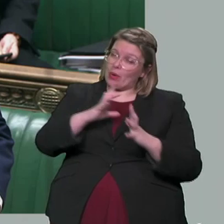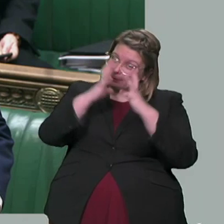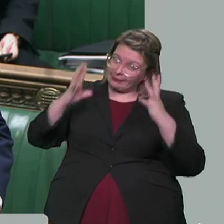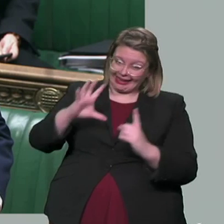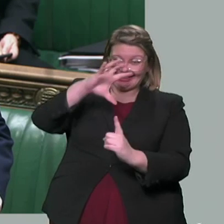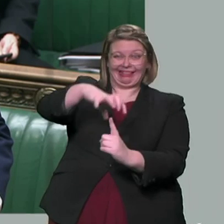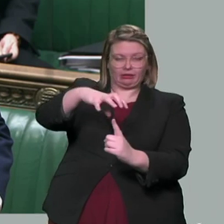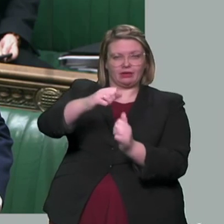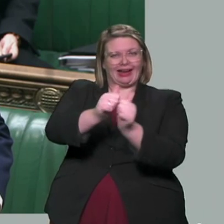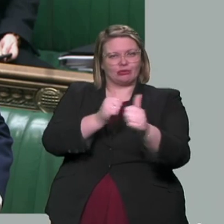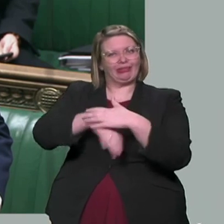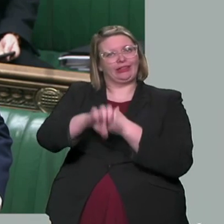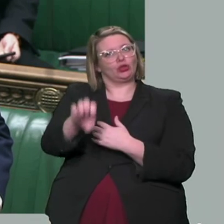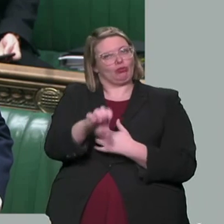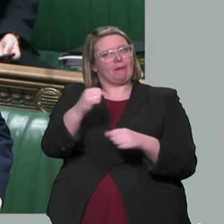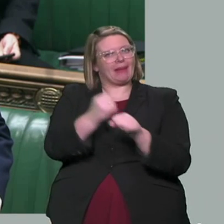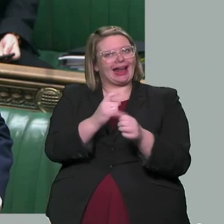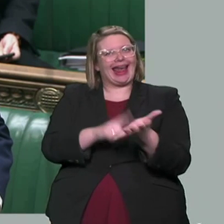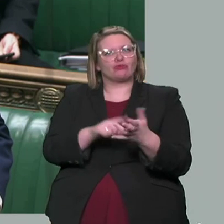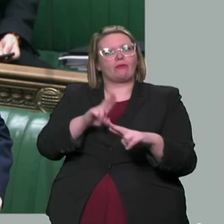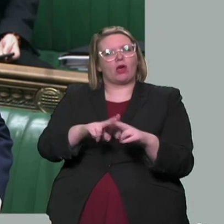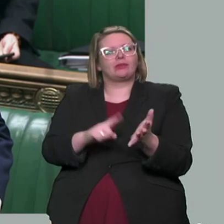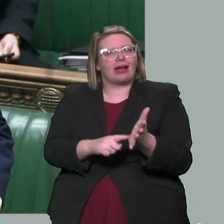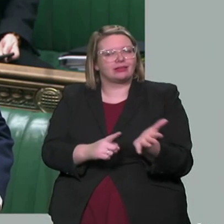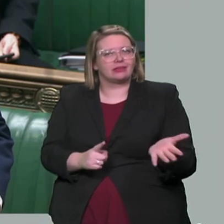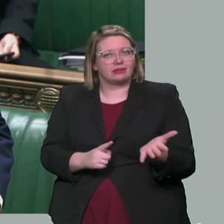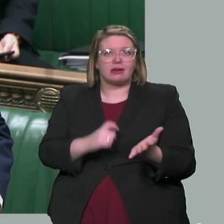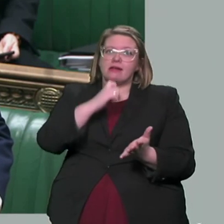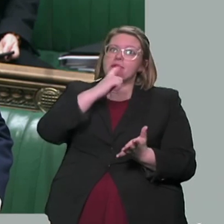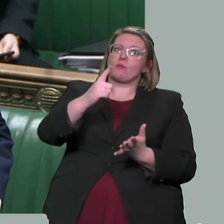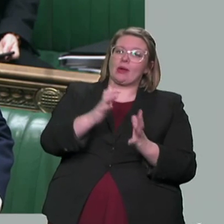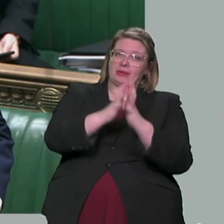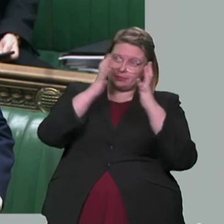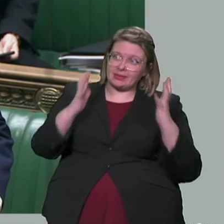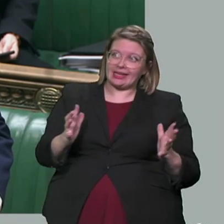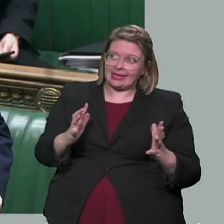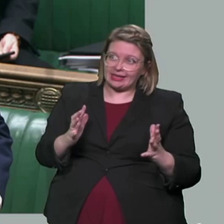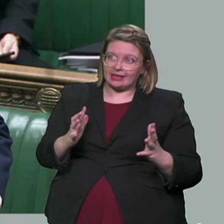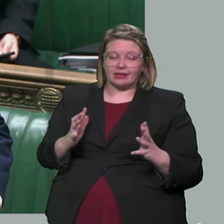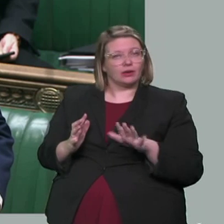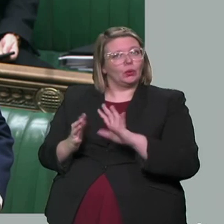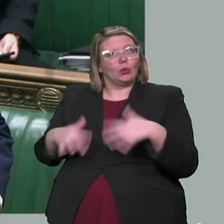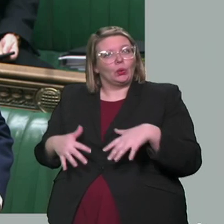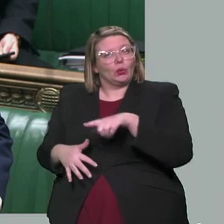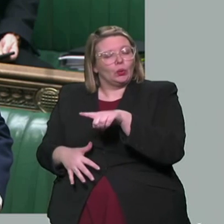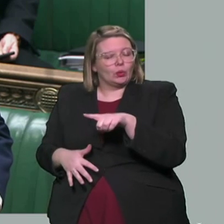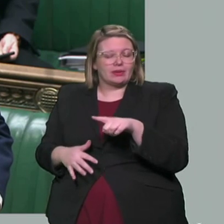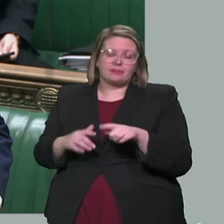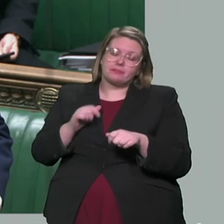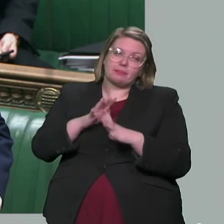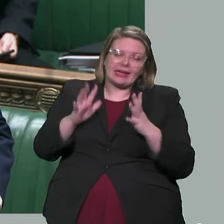Let me repeat that, because I do not think the Opposition knew this.